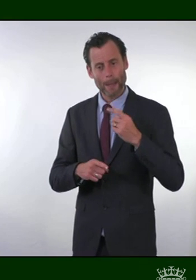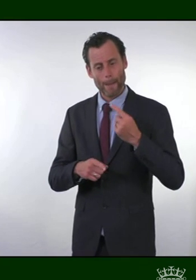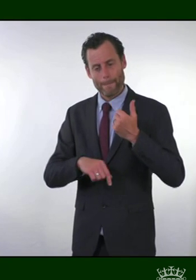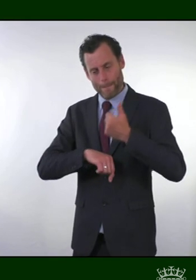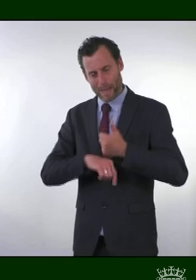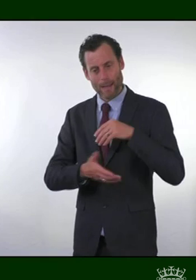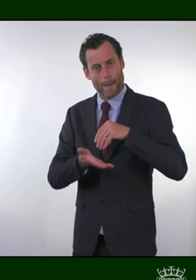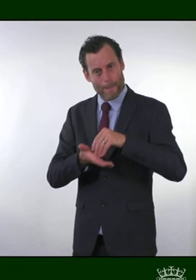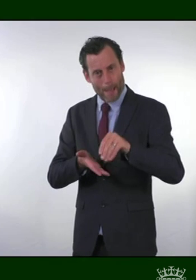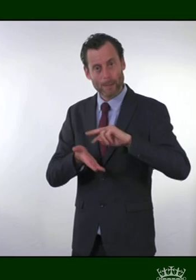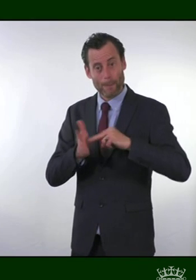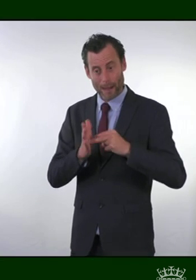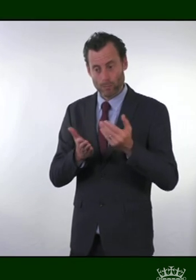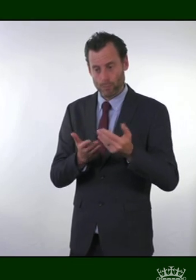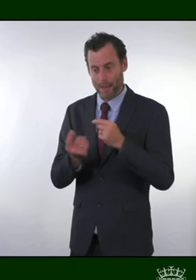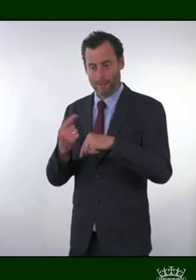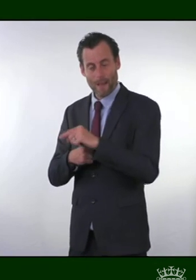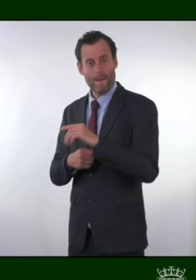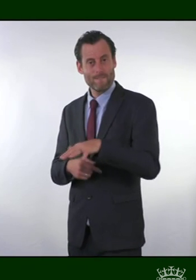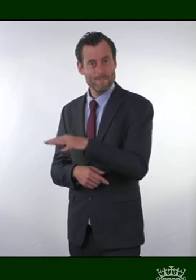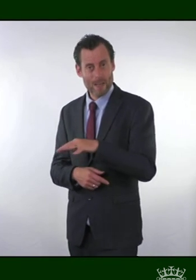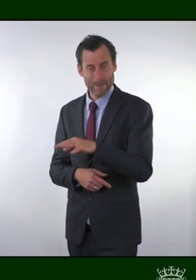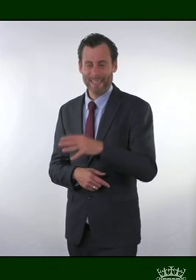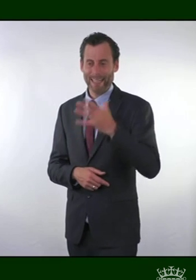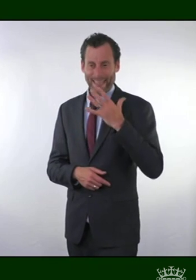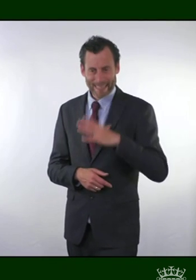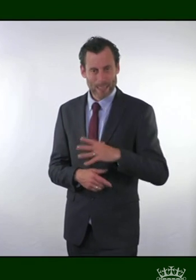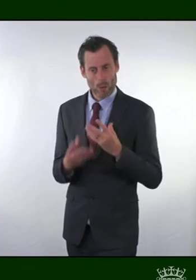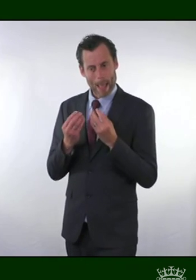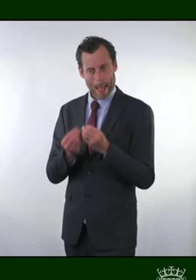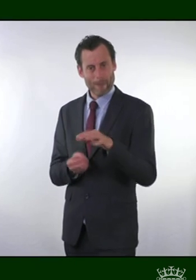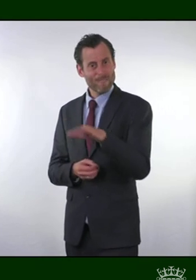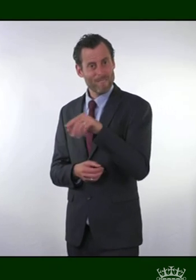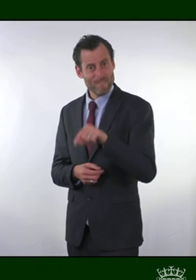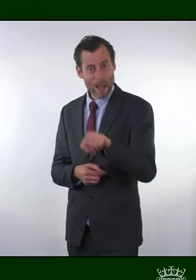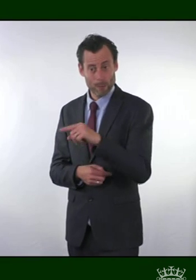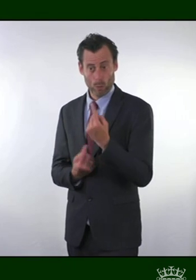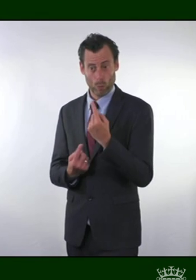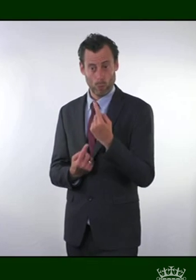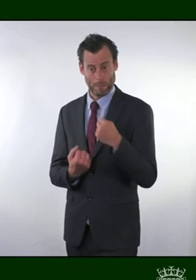We want to see investment in a national debt plan to support businesses, families and individuals who have been struggling.